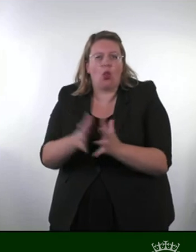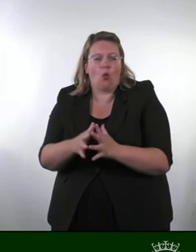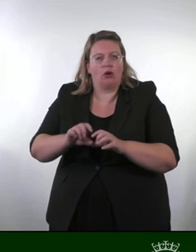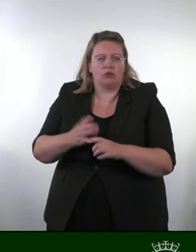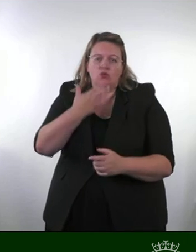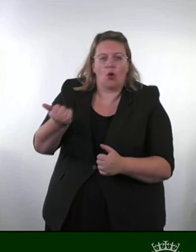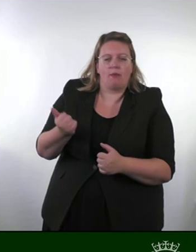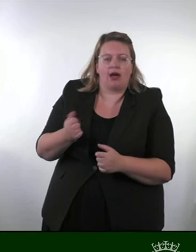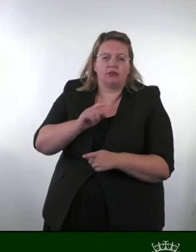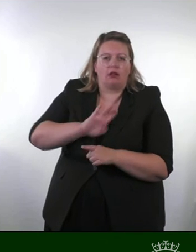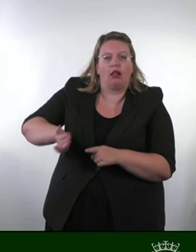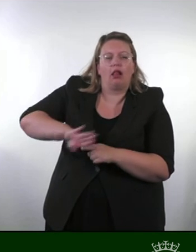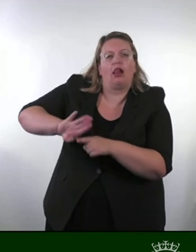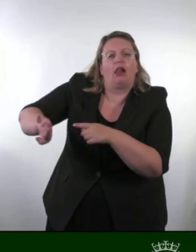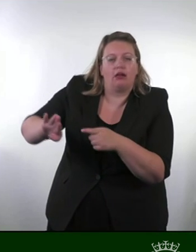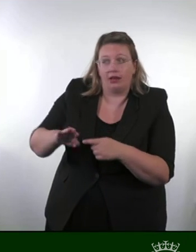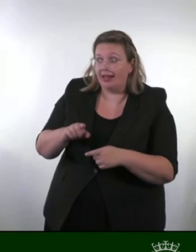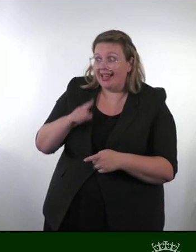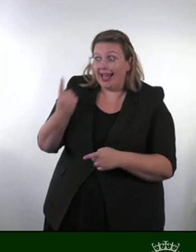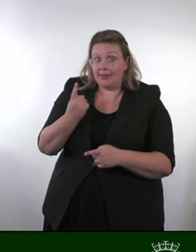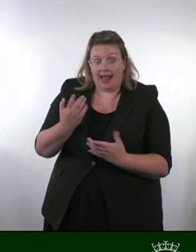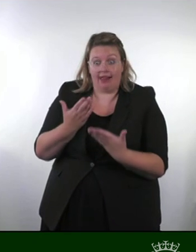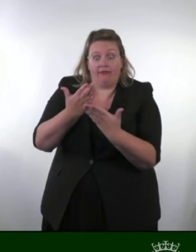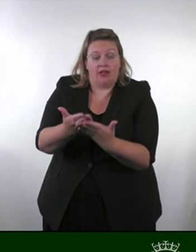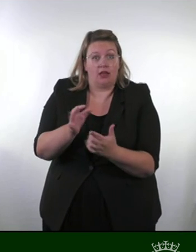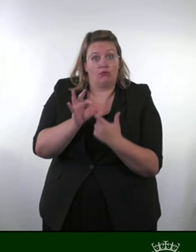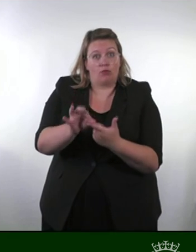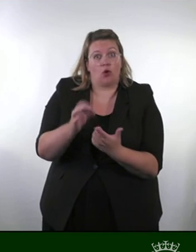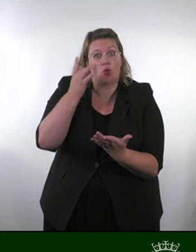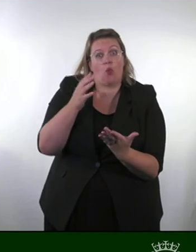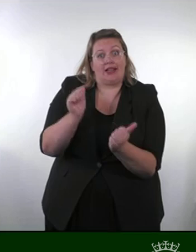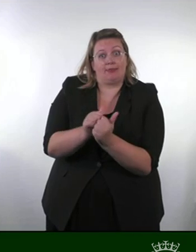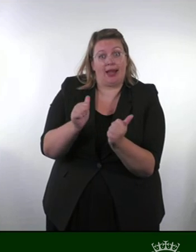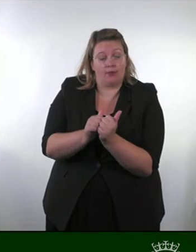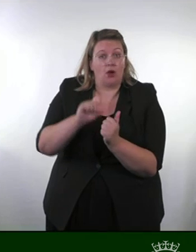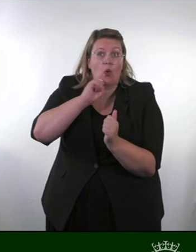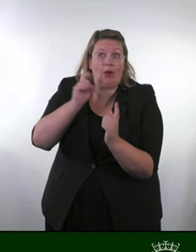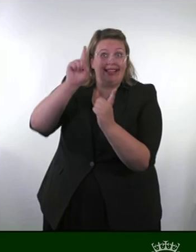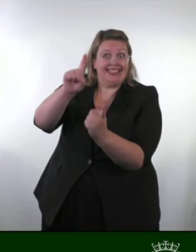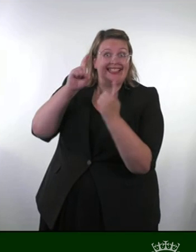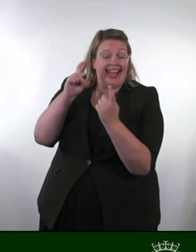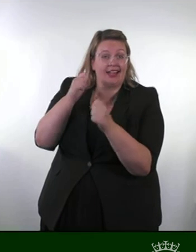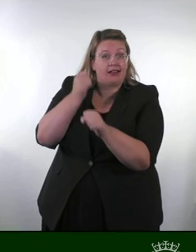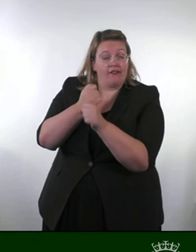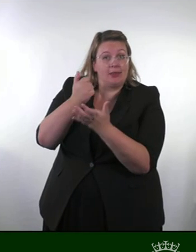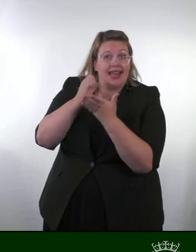His own White Paper was clear that state aid is going to be grabbed back from Scotland and handed to Westminster.